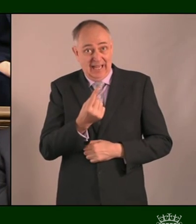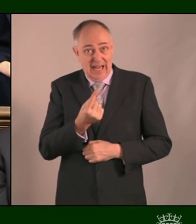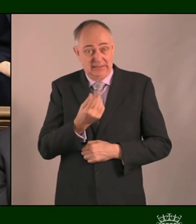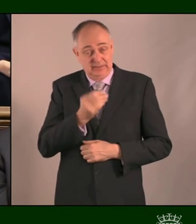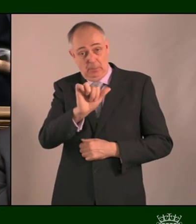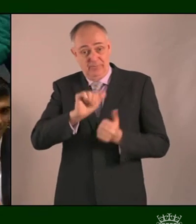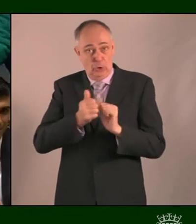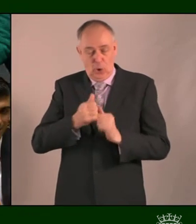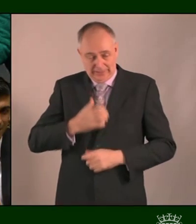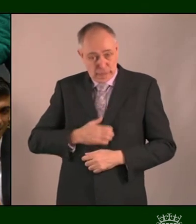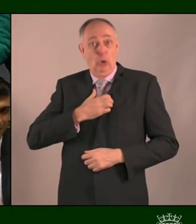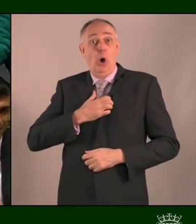indicated dissent.